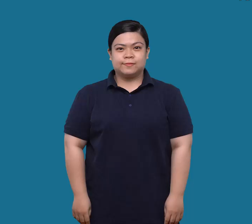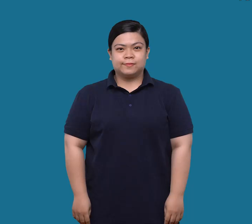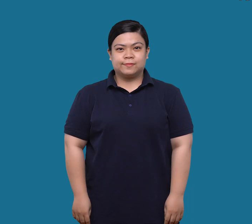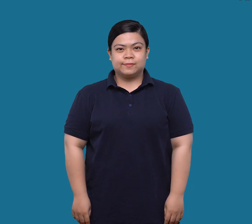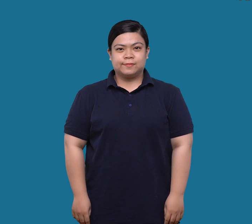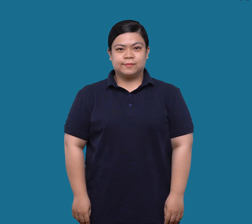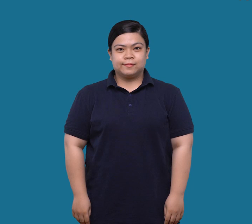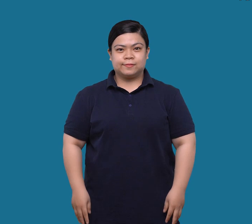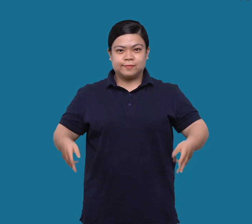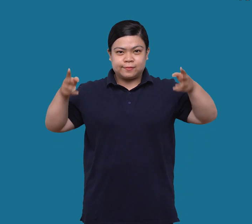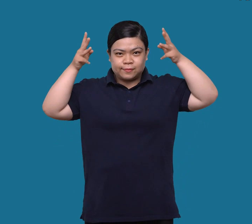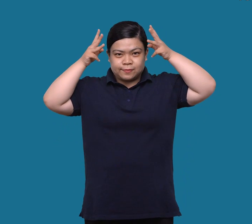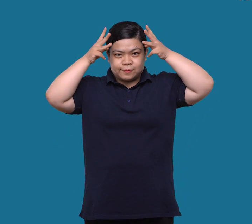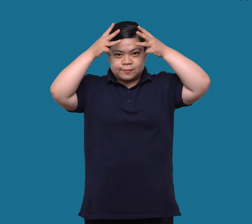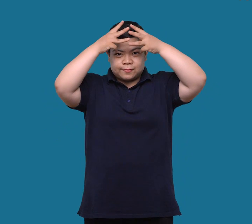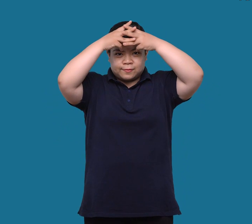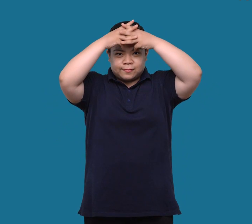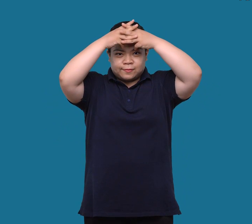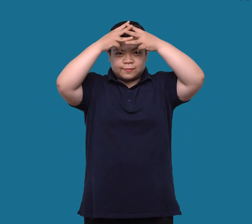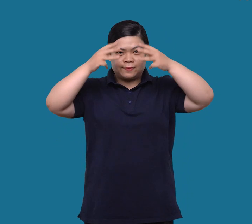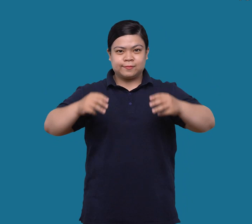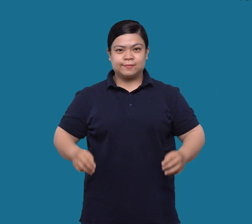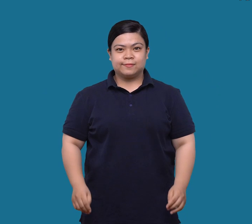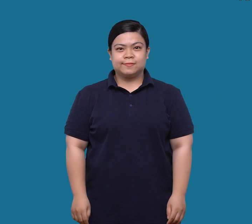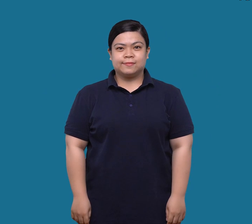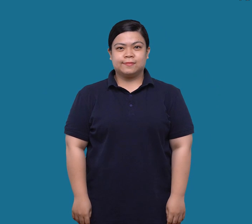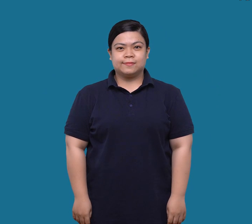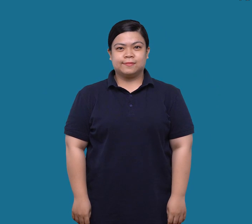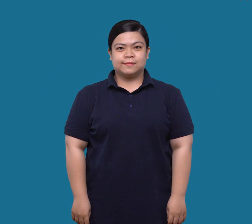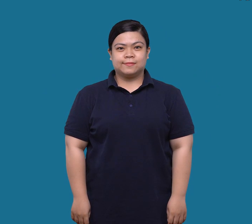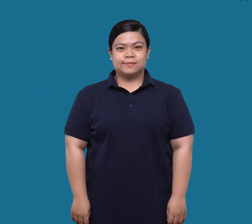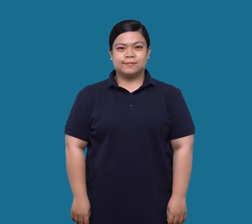vòng nguyệt quế